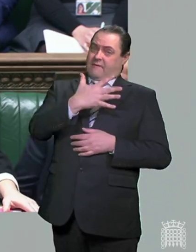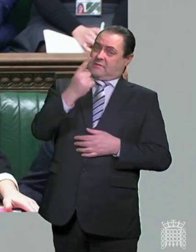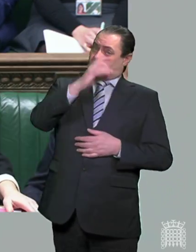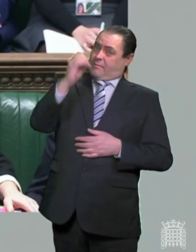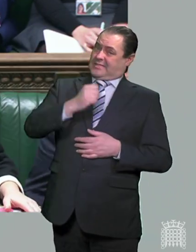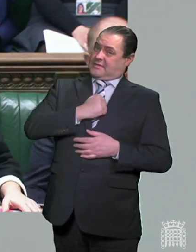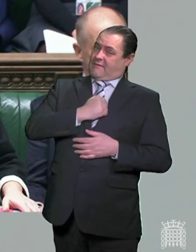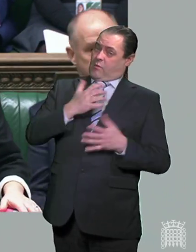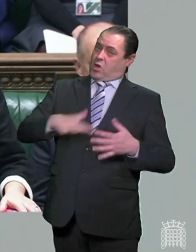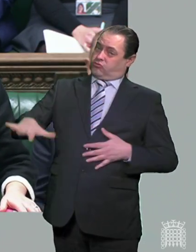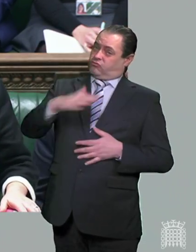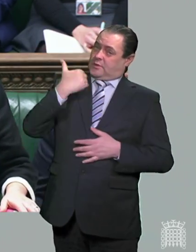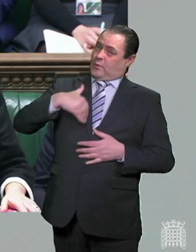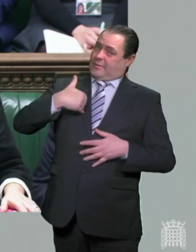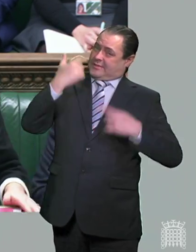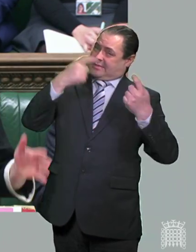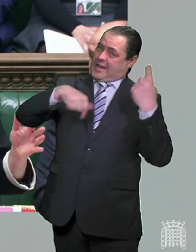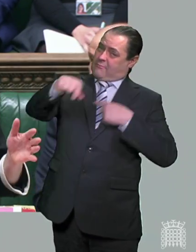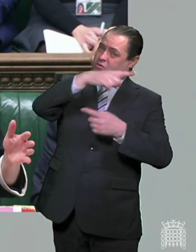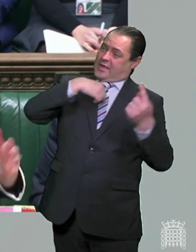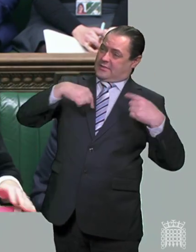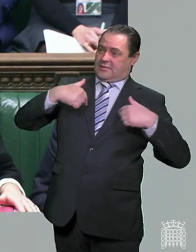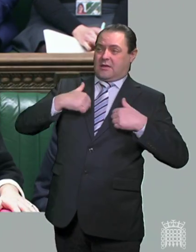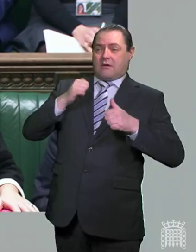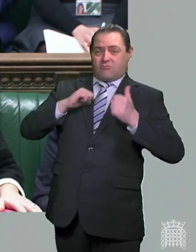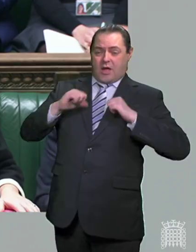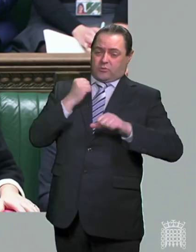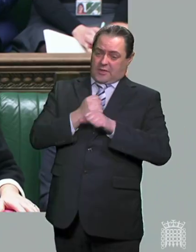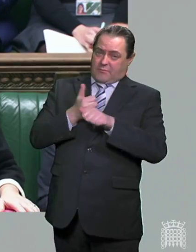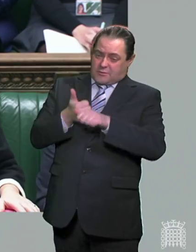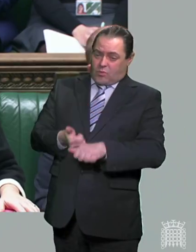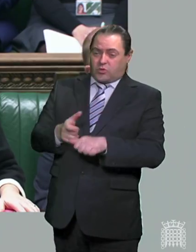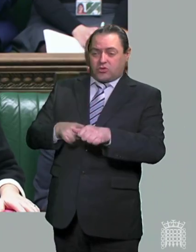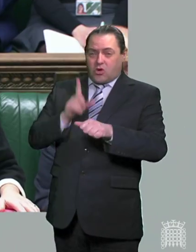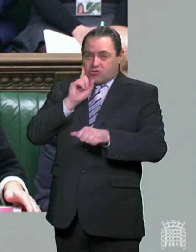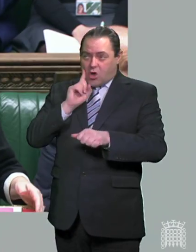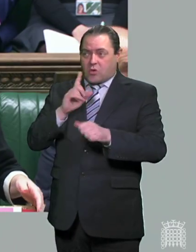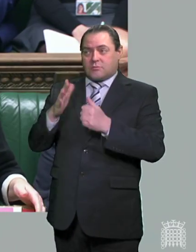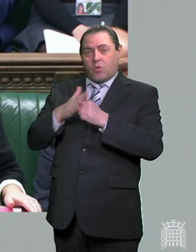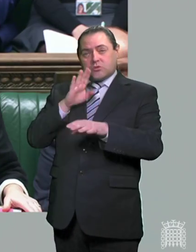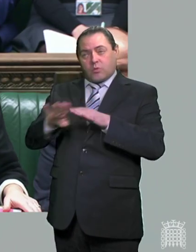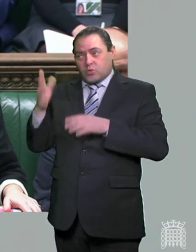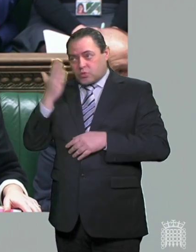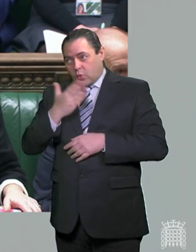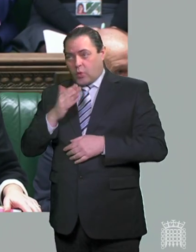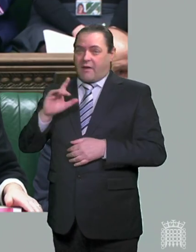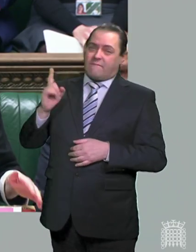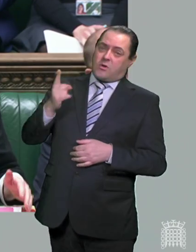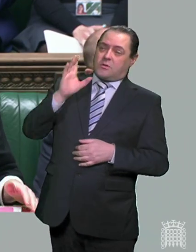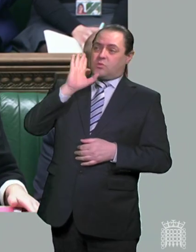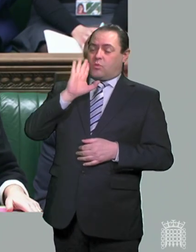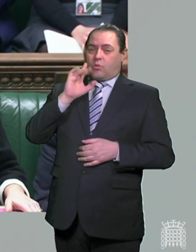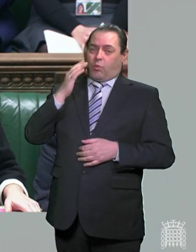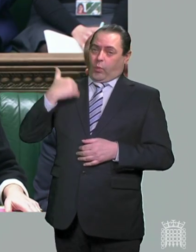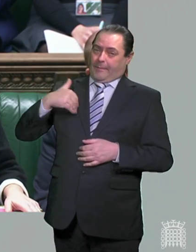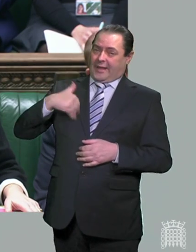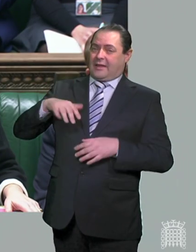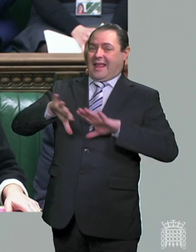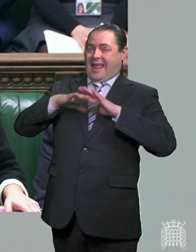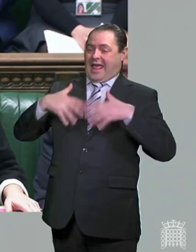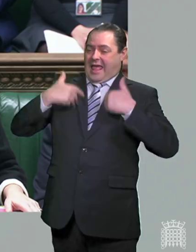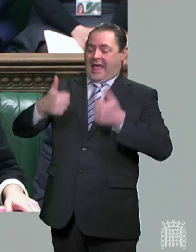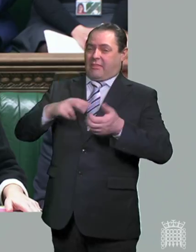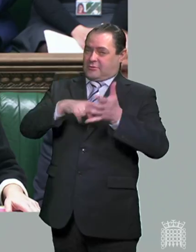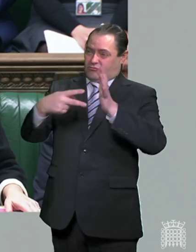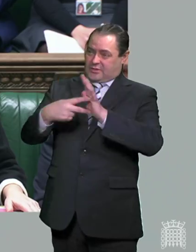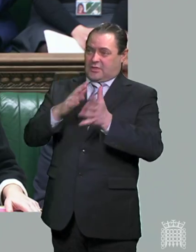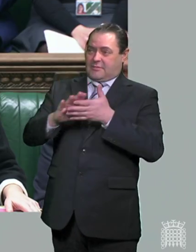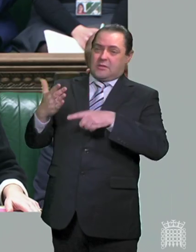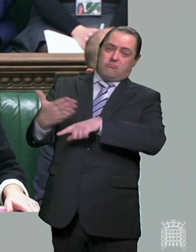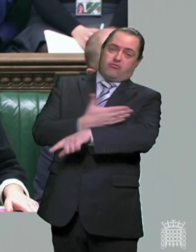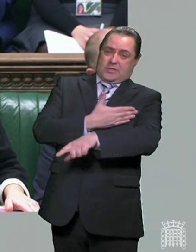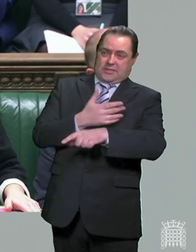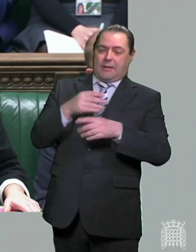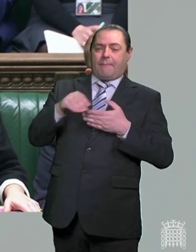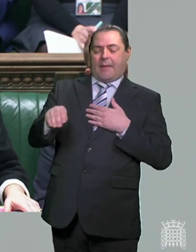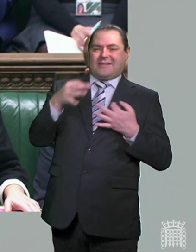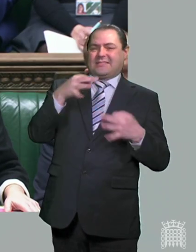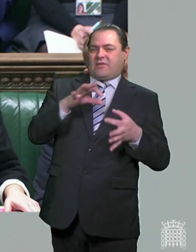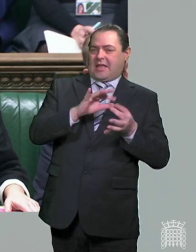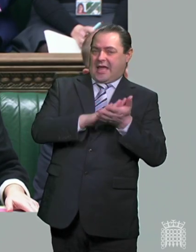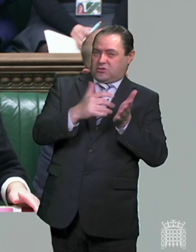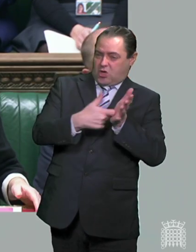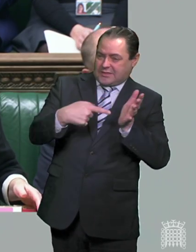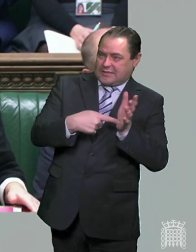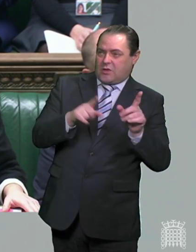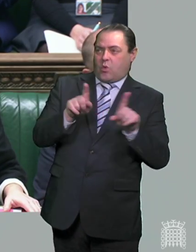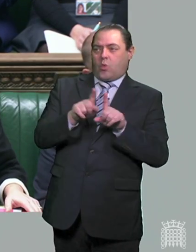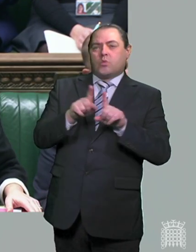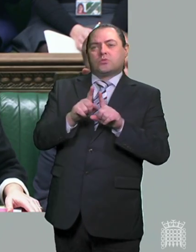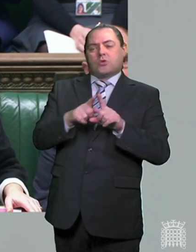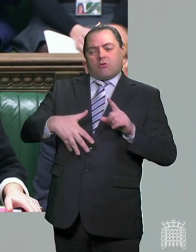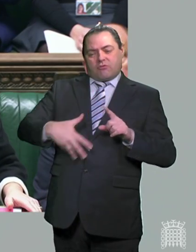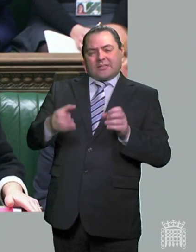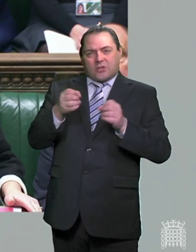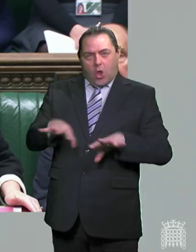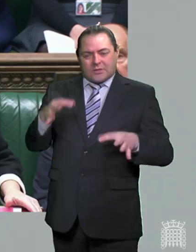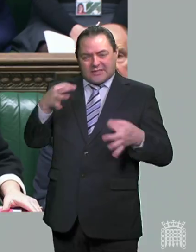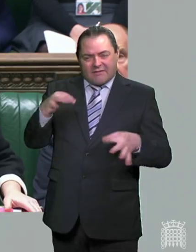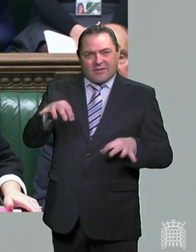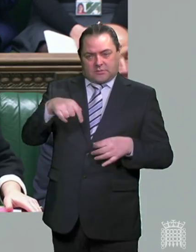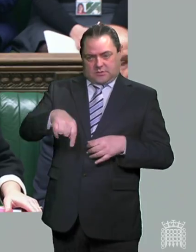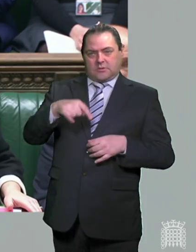I am proud of this Government’s record on supporting women, whether that is young girls playing more sport in school or the first ever women’s health strategy, which this year will see the rolling out of the prepayment certificate for hormone replacement therapy, pregnancy loss certificates this summer, and the levelling up of IVF access.